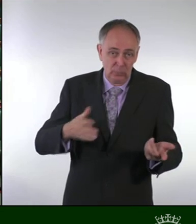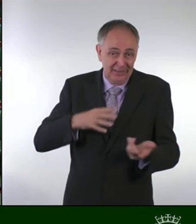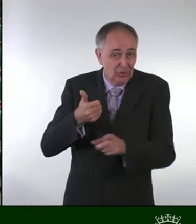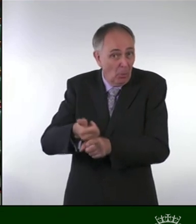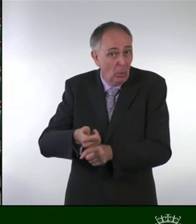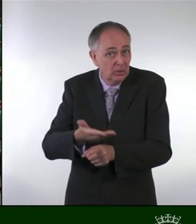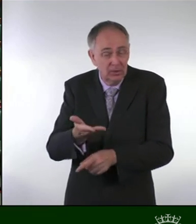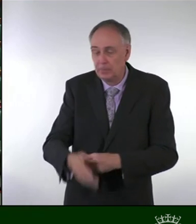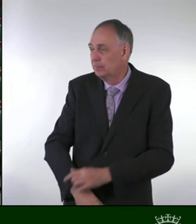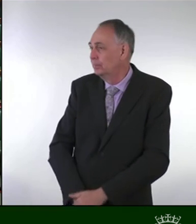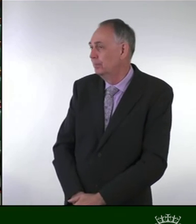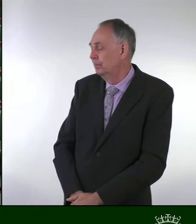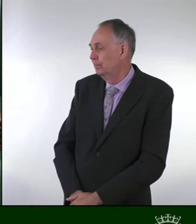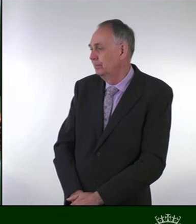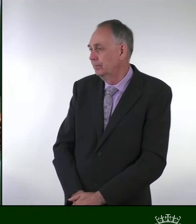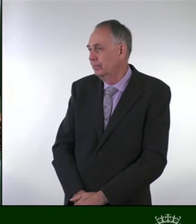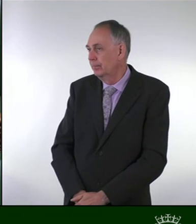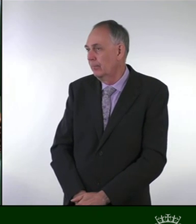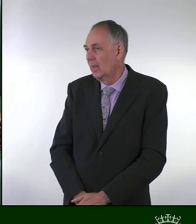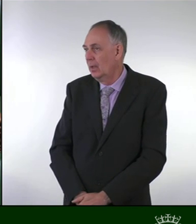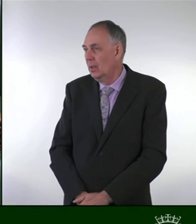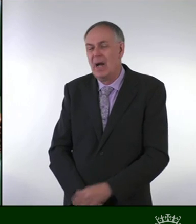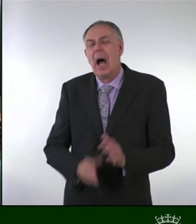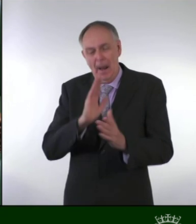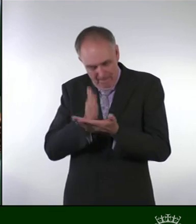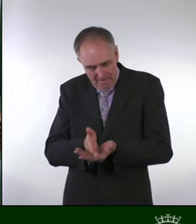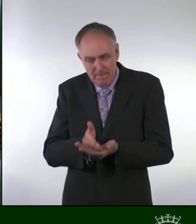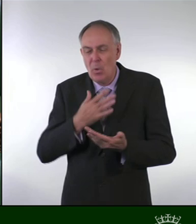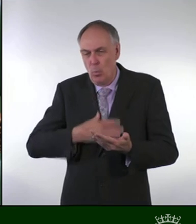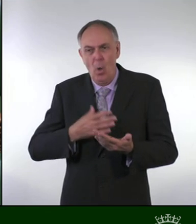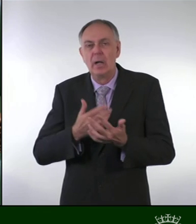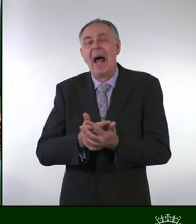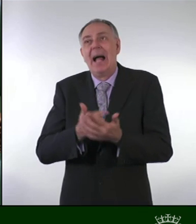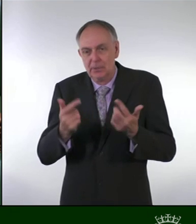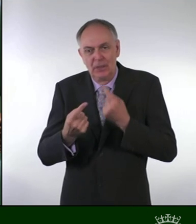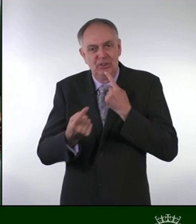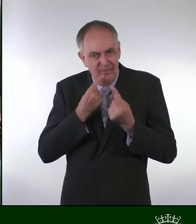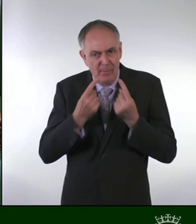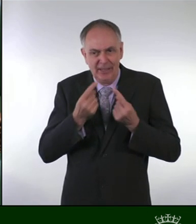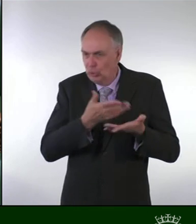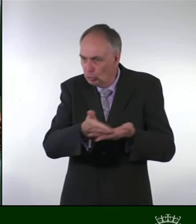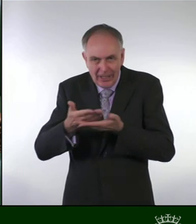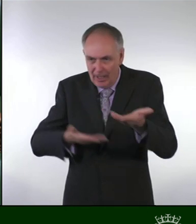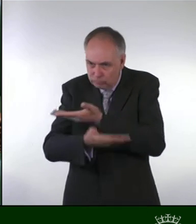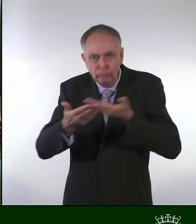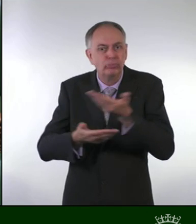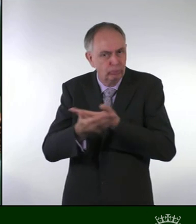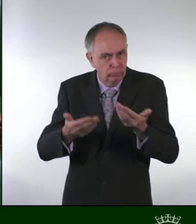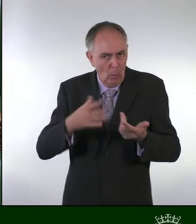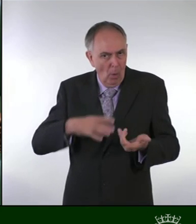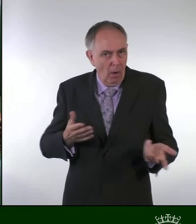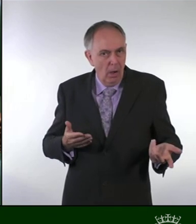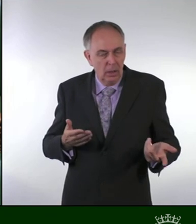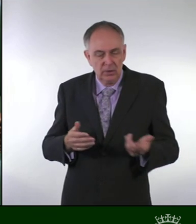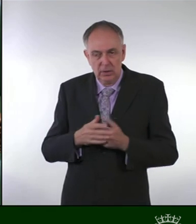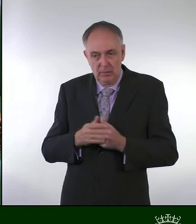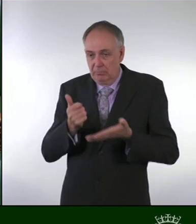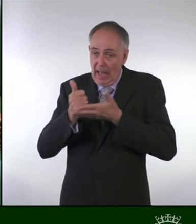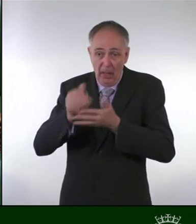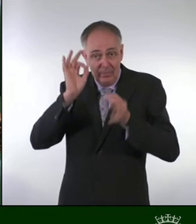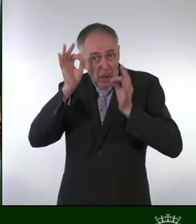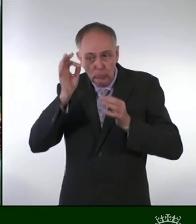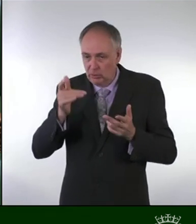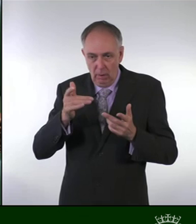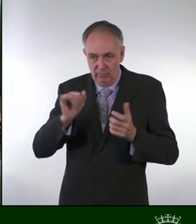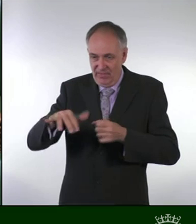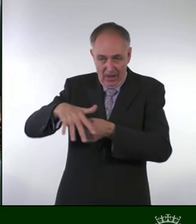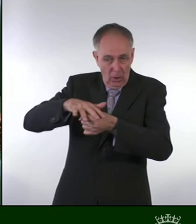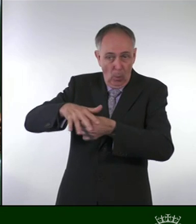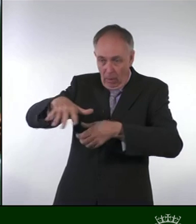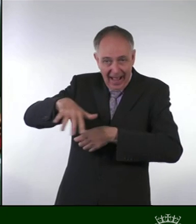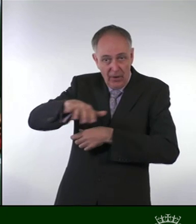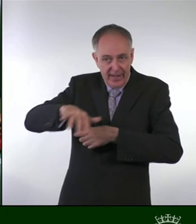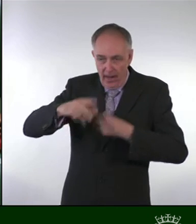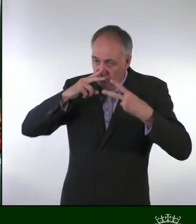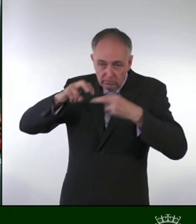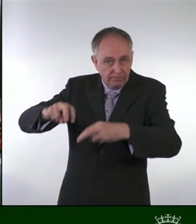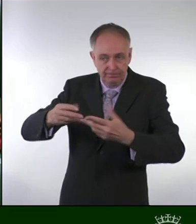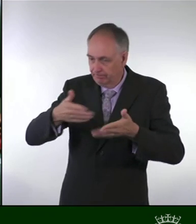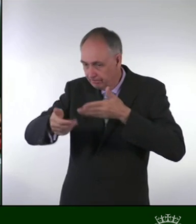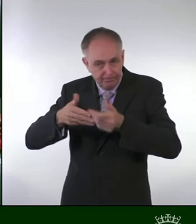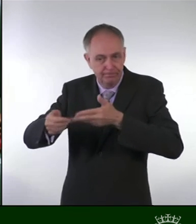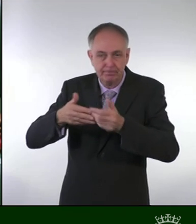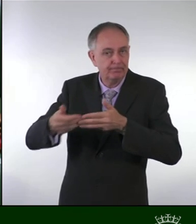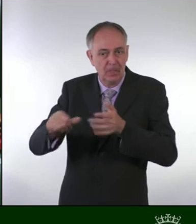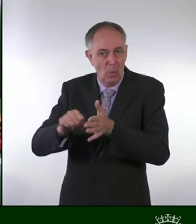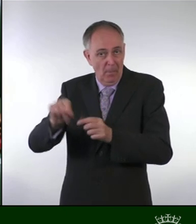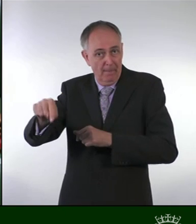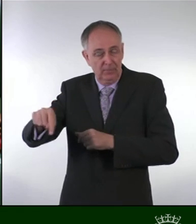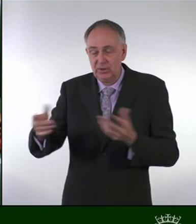Yes, of course we are committing to sharing as much data as we have with councils so that they can get on at a local level, as they have been, with dealing with the pandemic.